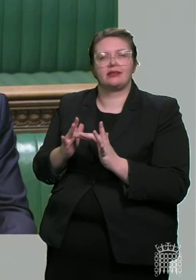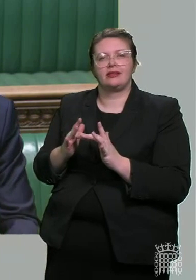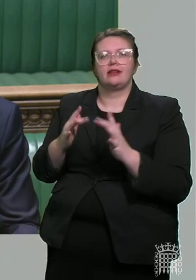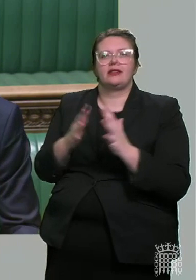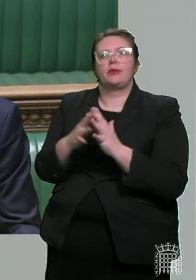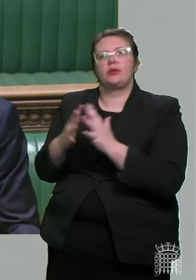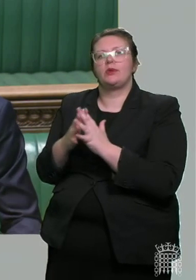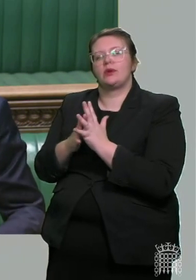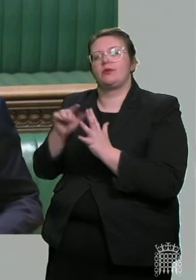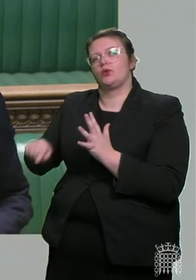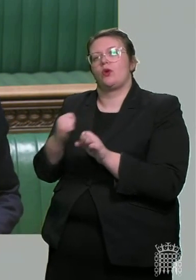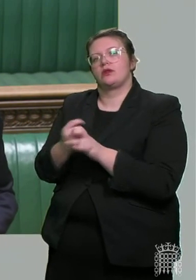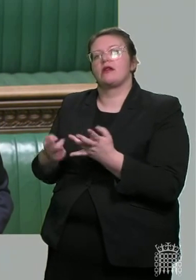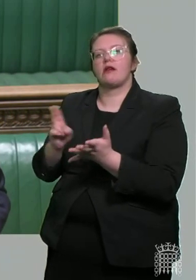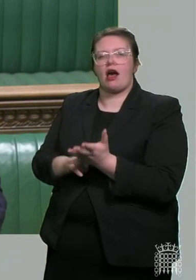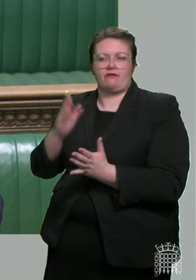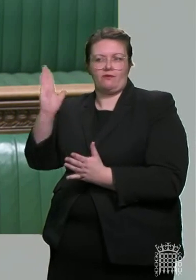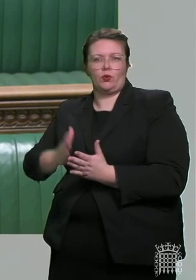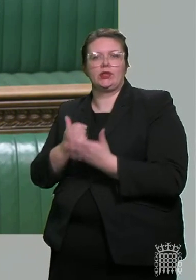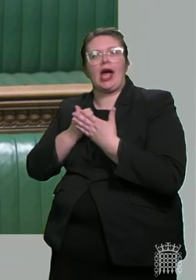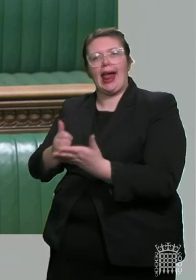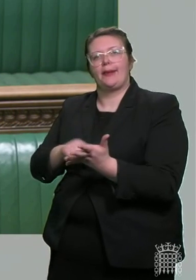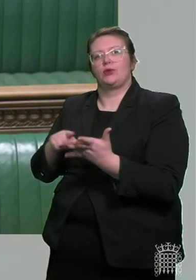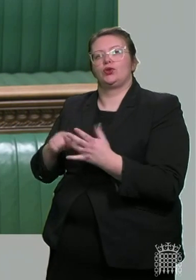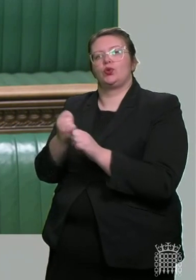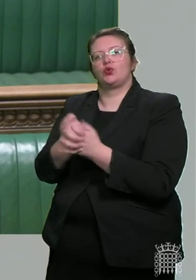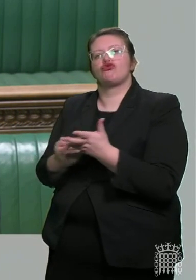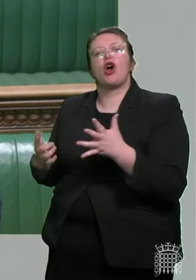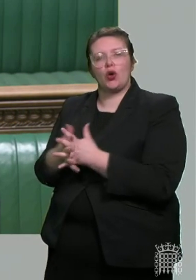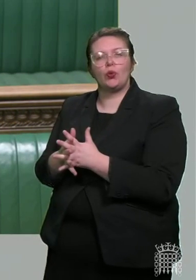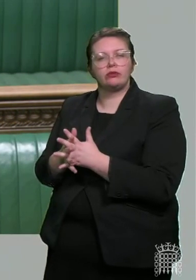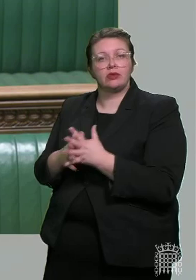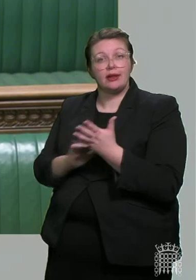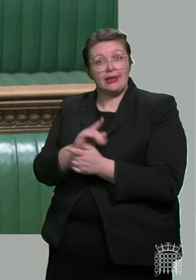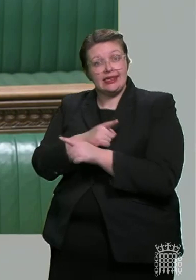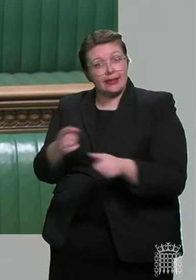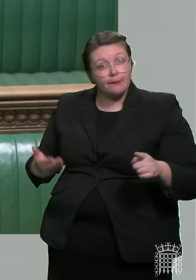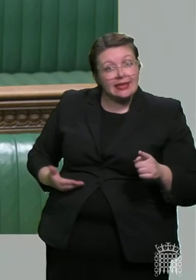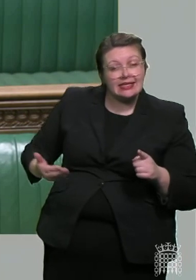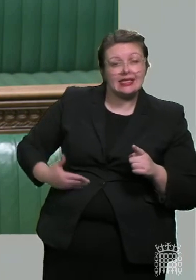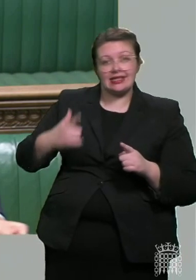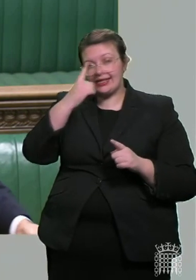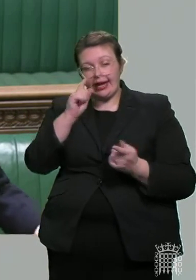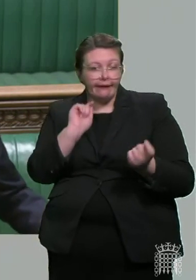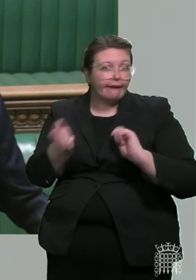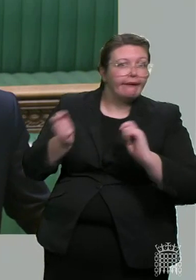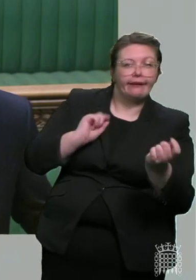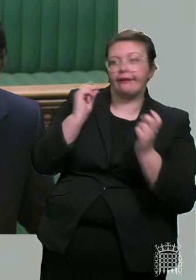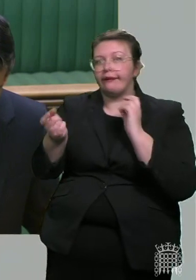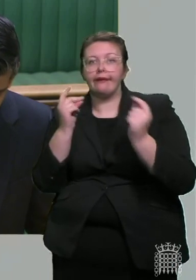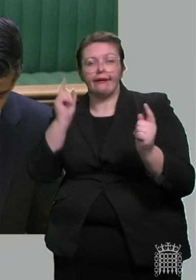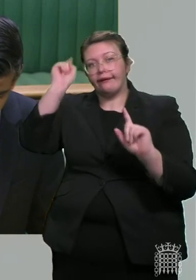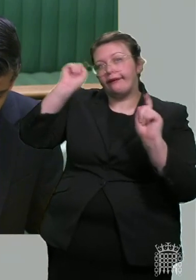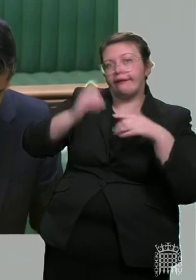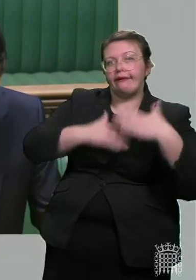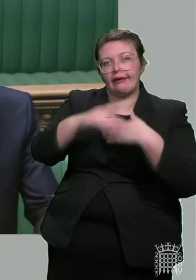That is a real commitment to help over a hundred thousand businesses become more innovative, more competitive and more profitable.